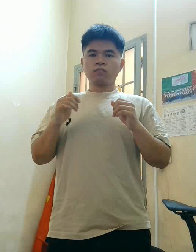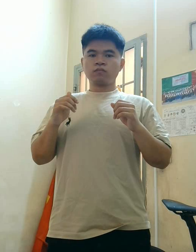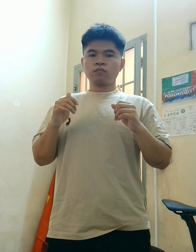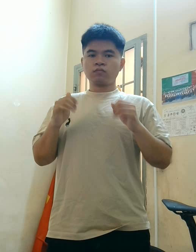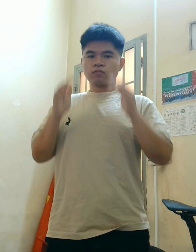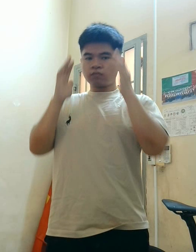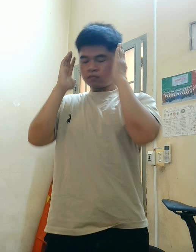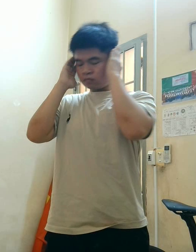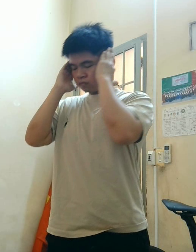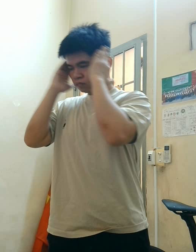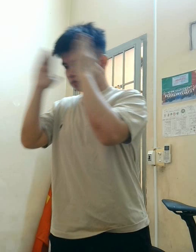quan tam